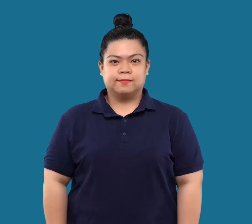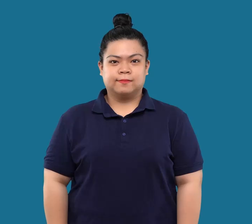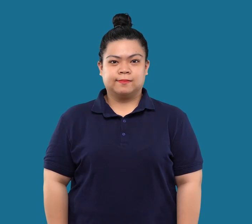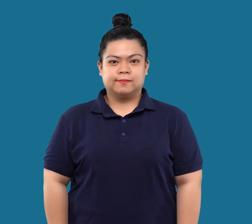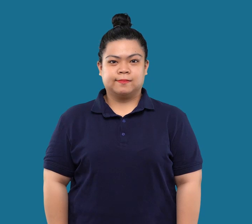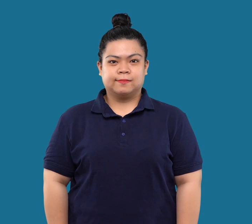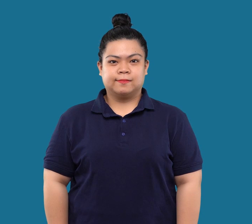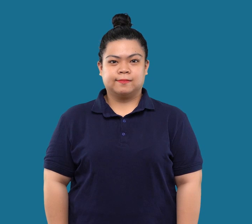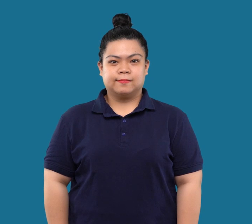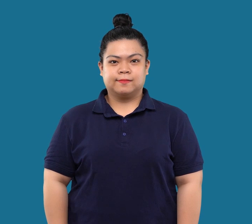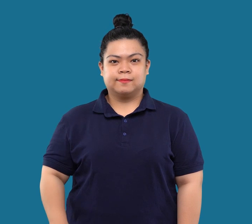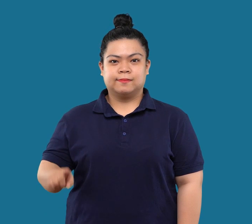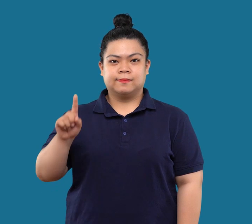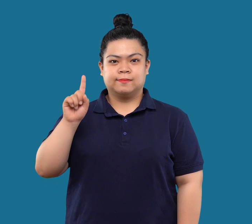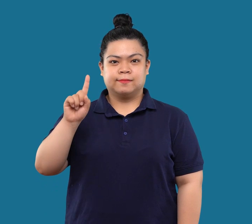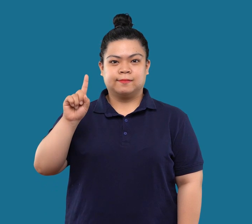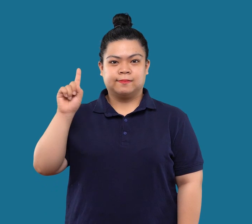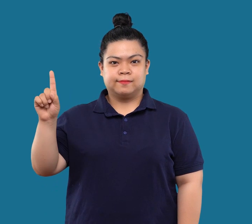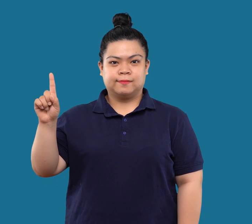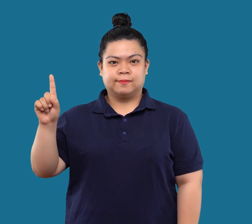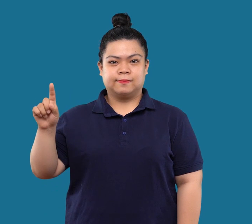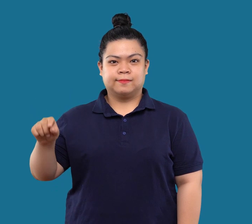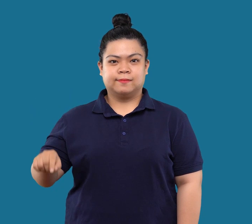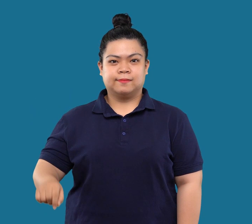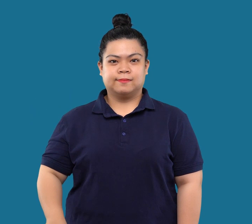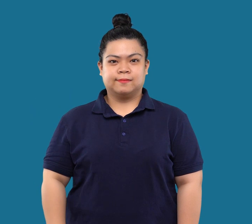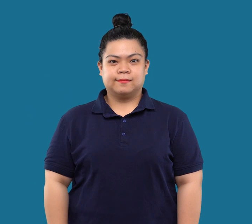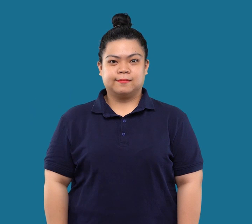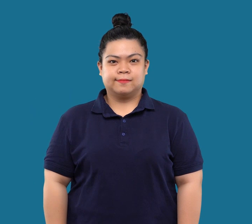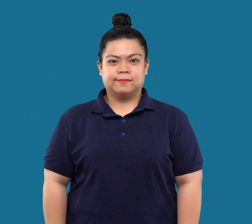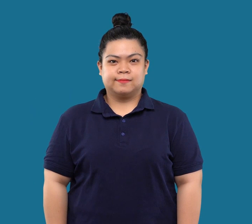11